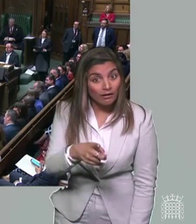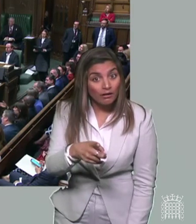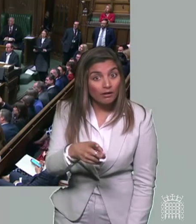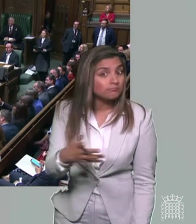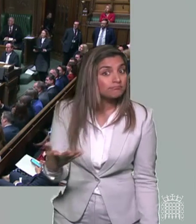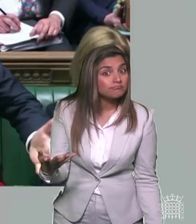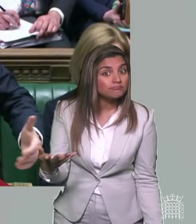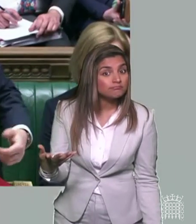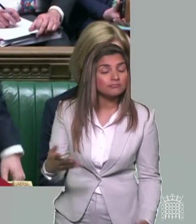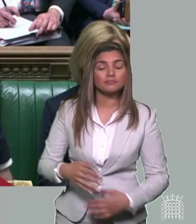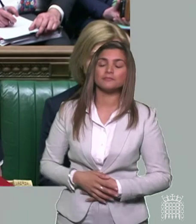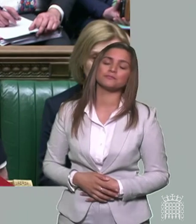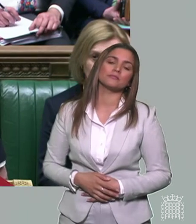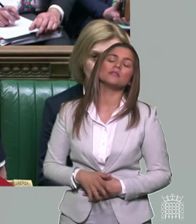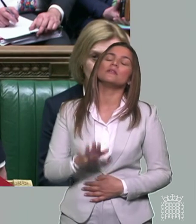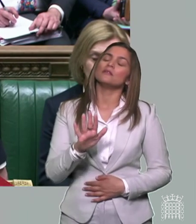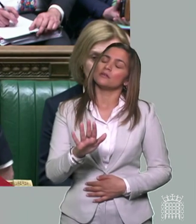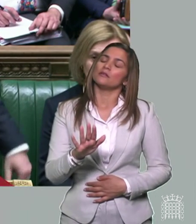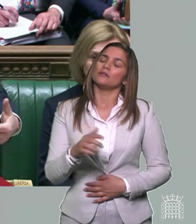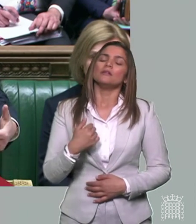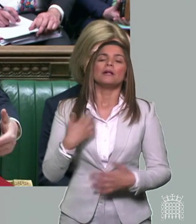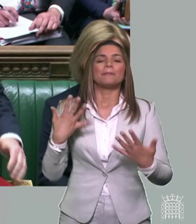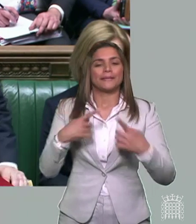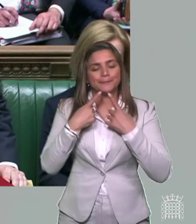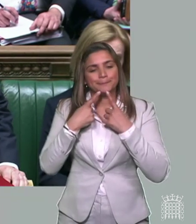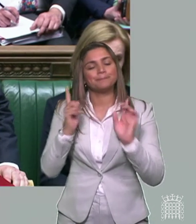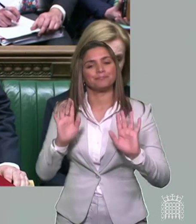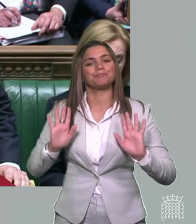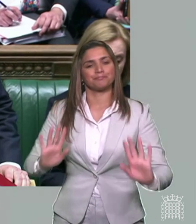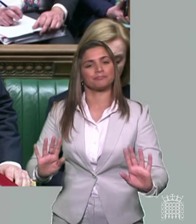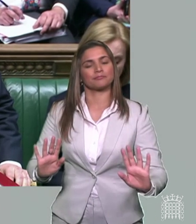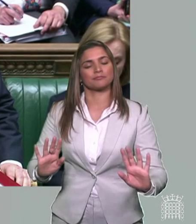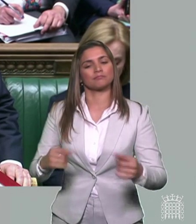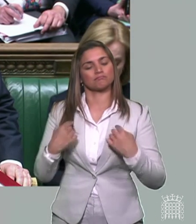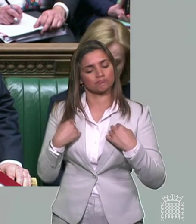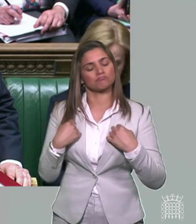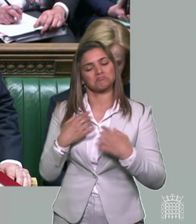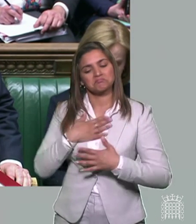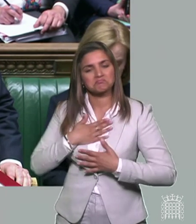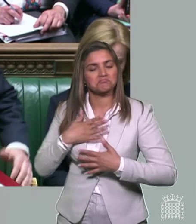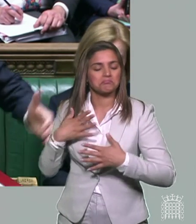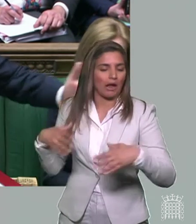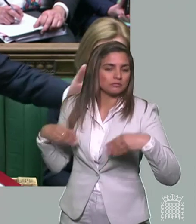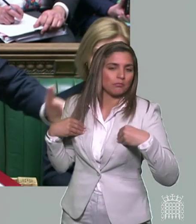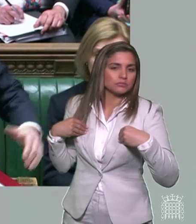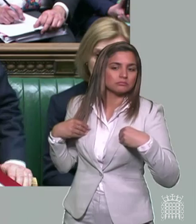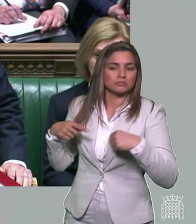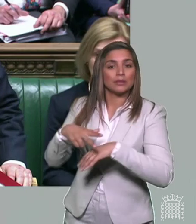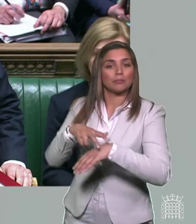Yes, Mr Speaker, I have been absolutely clear that I humbly accept what the police have said.